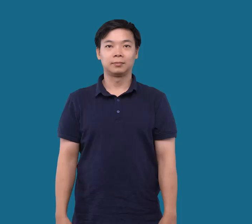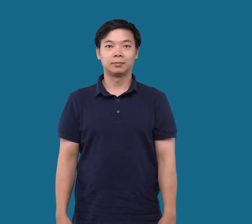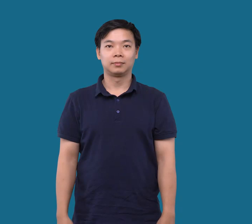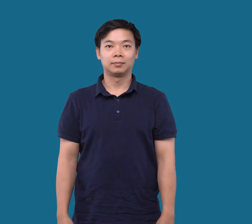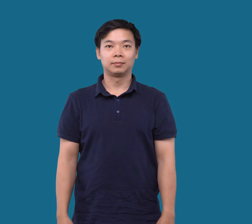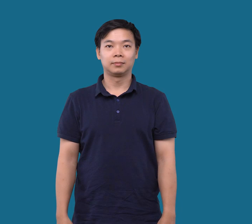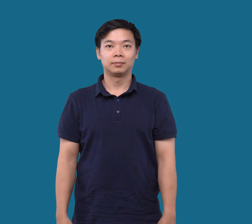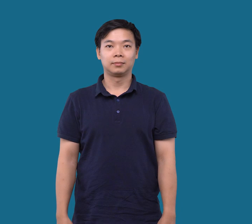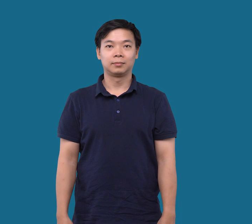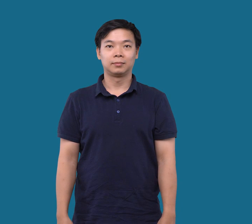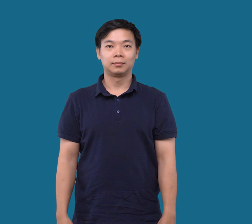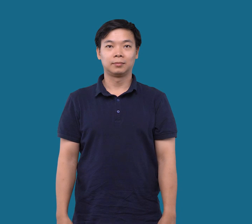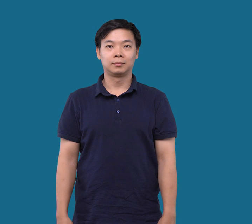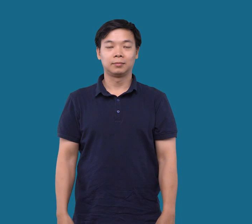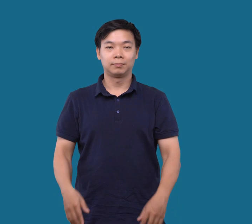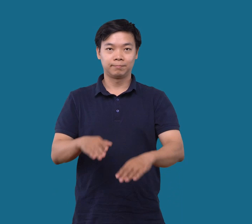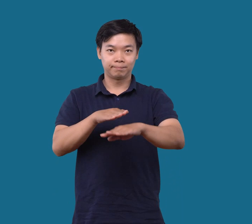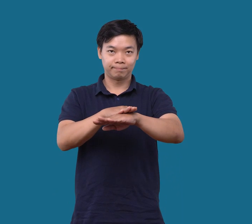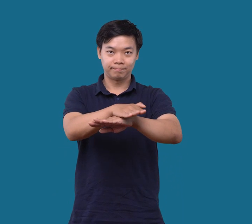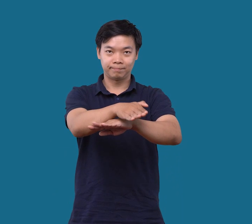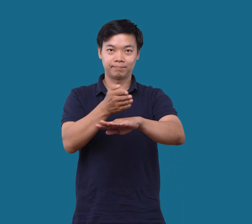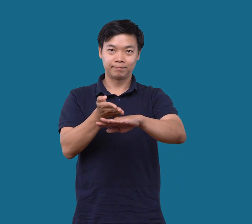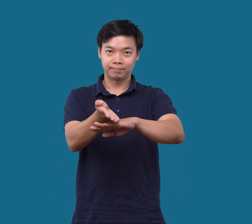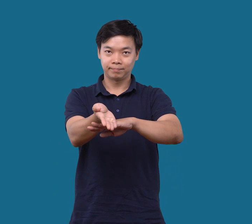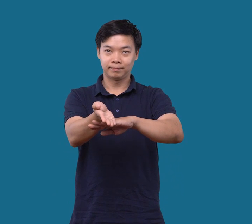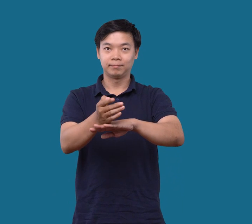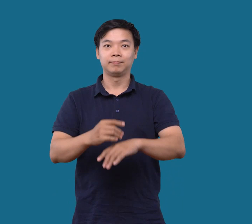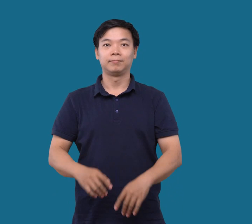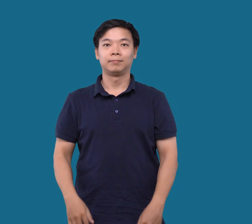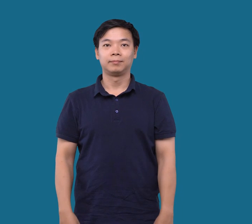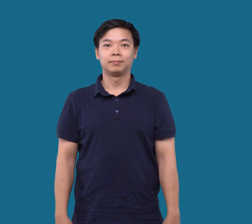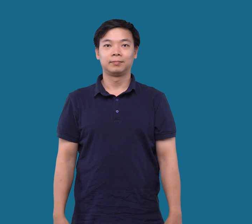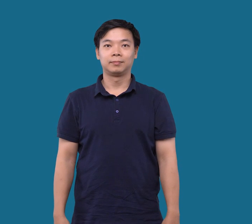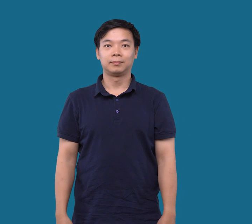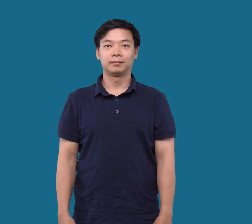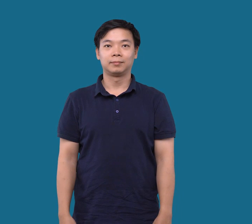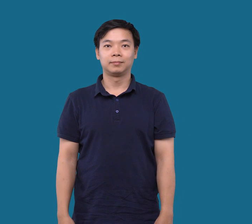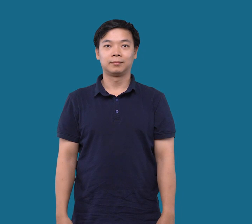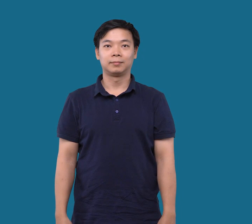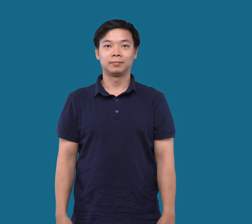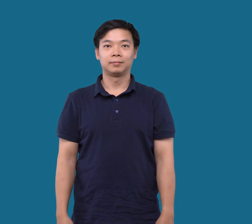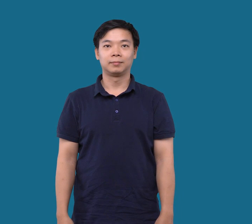khóm dứa